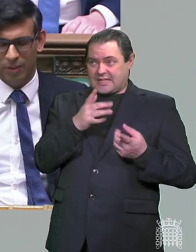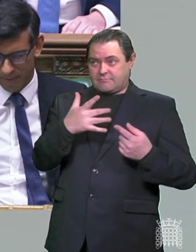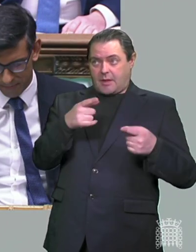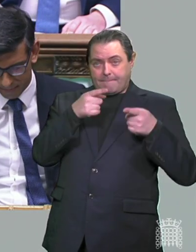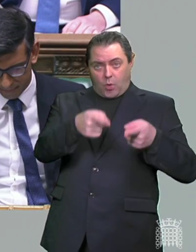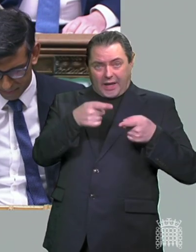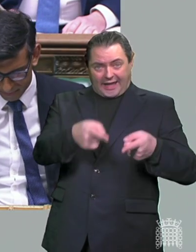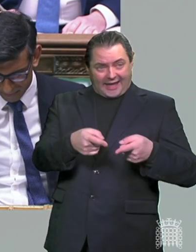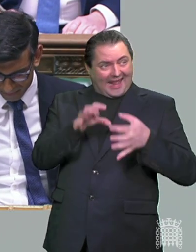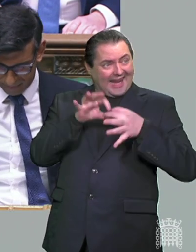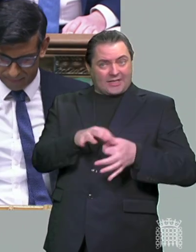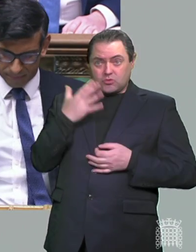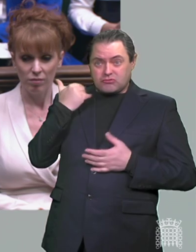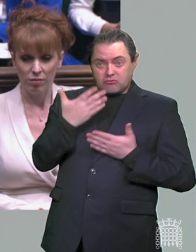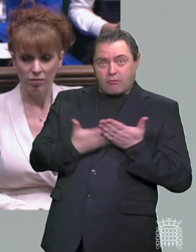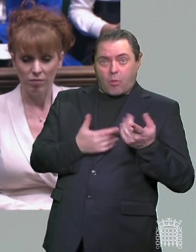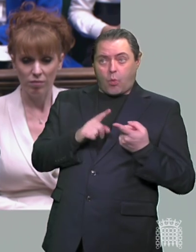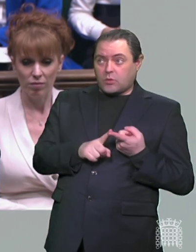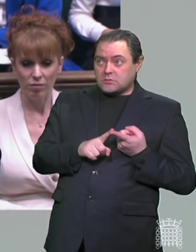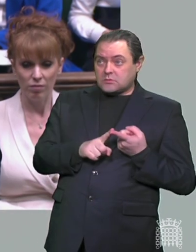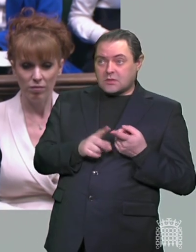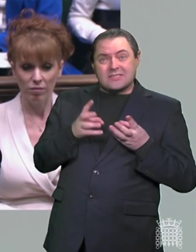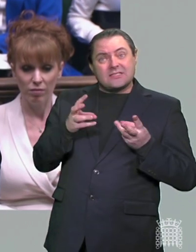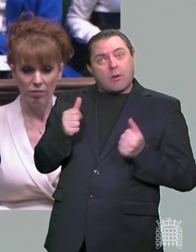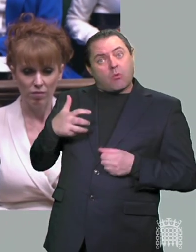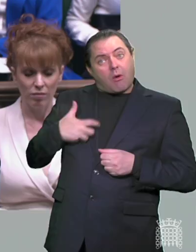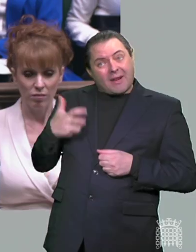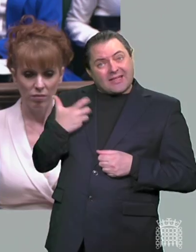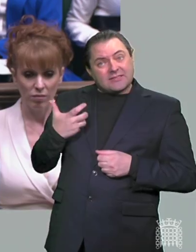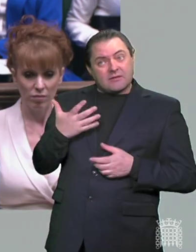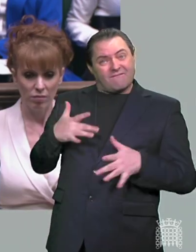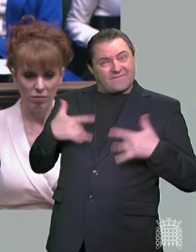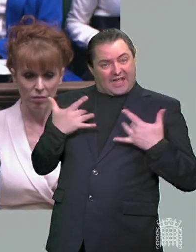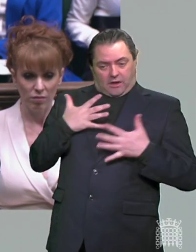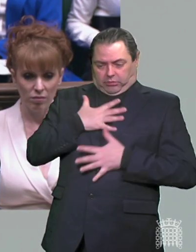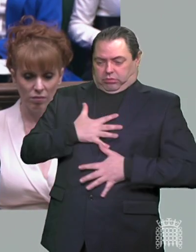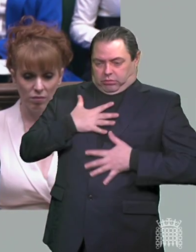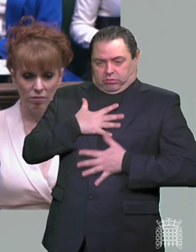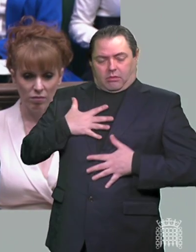According to recent reports, some of the complainants were physically sick.